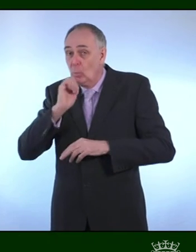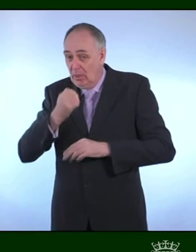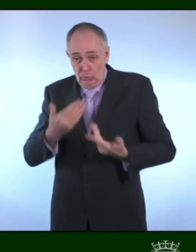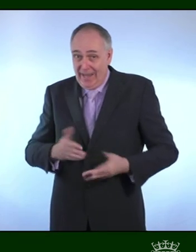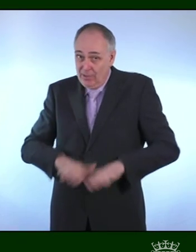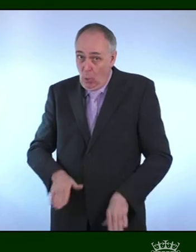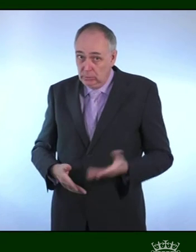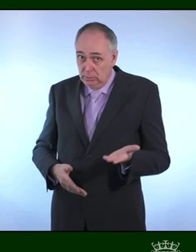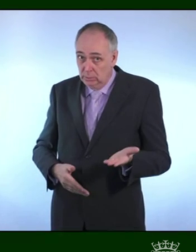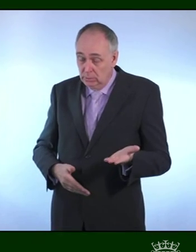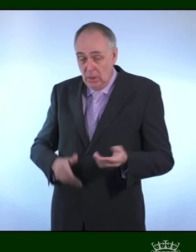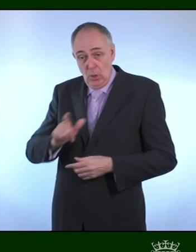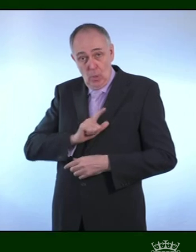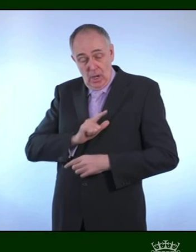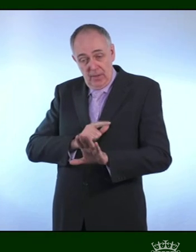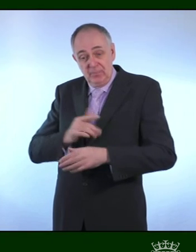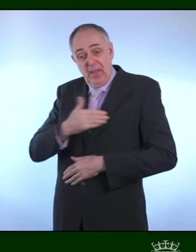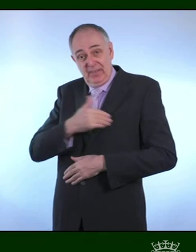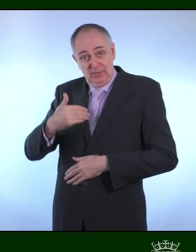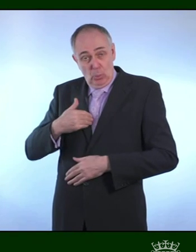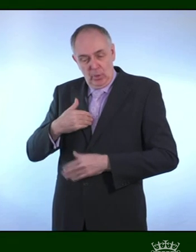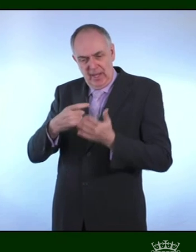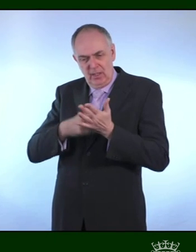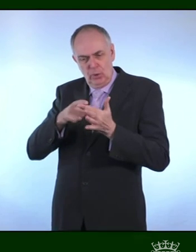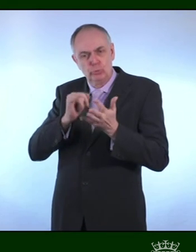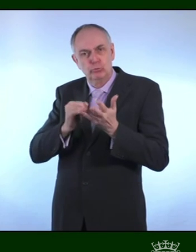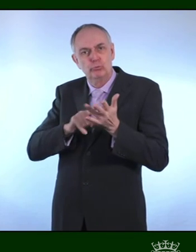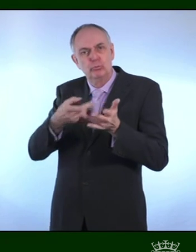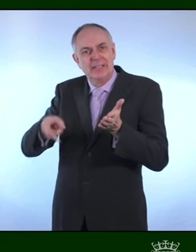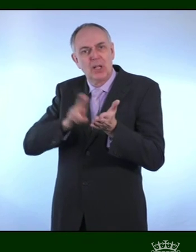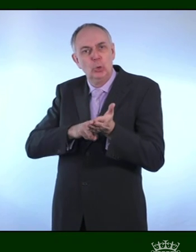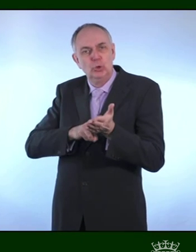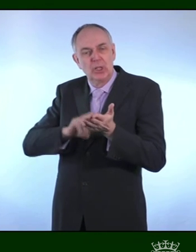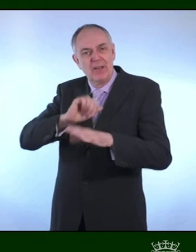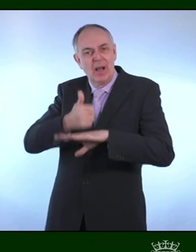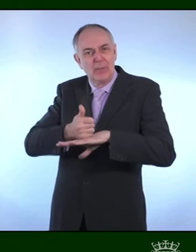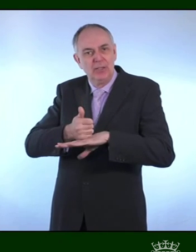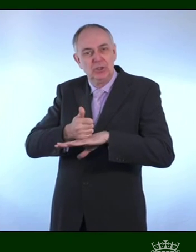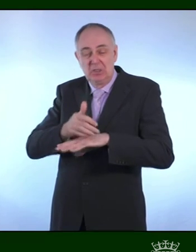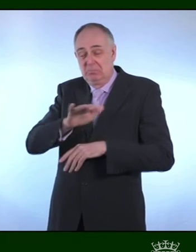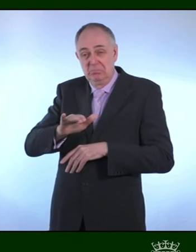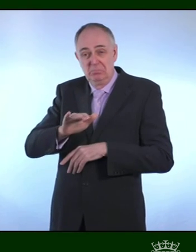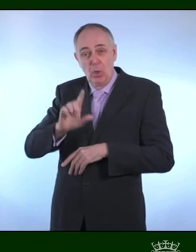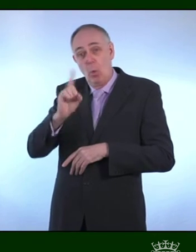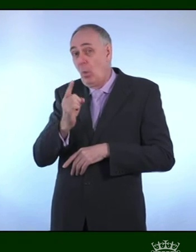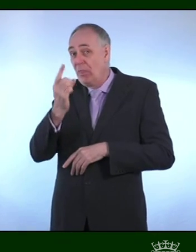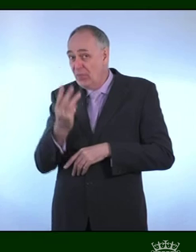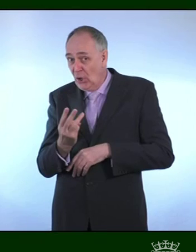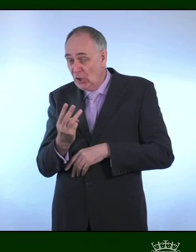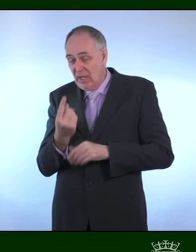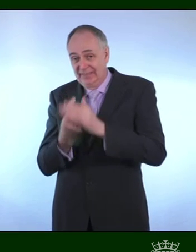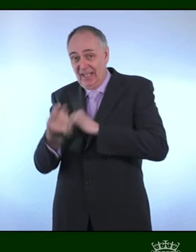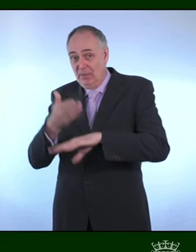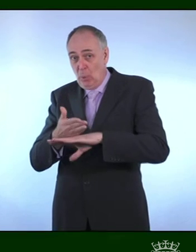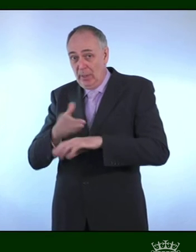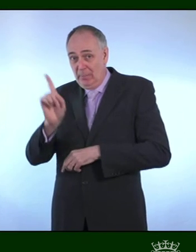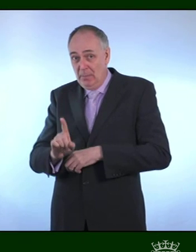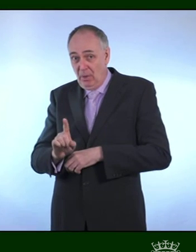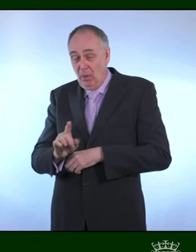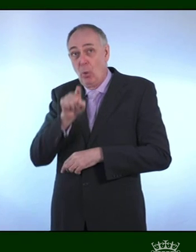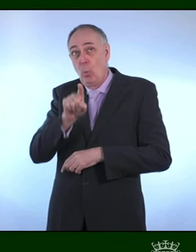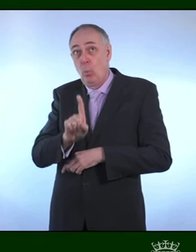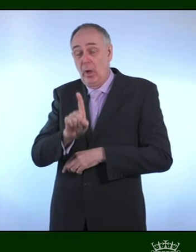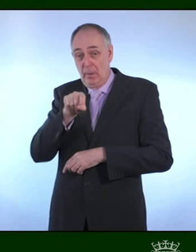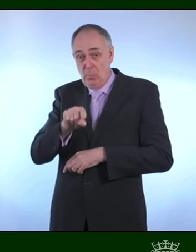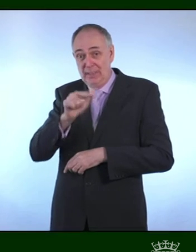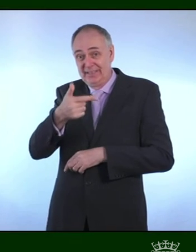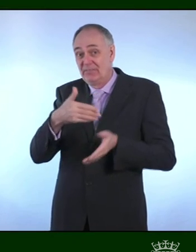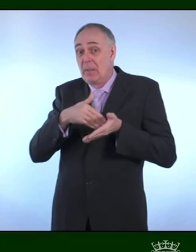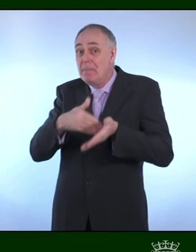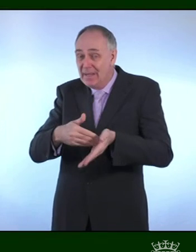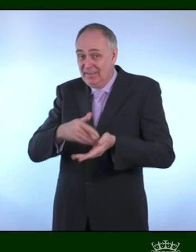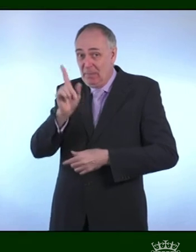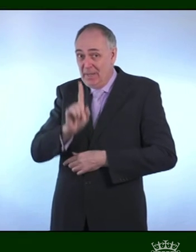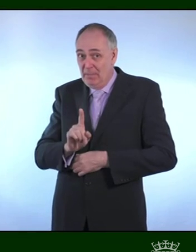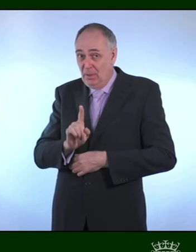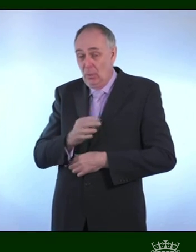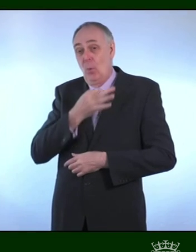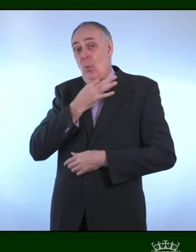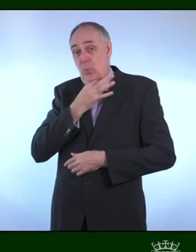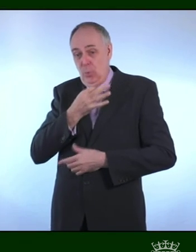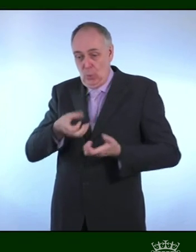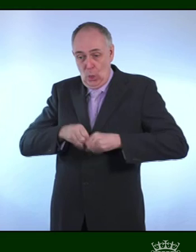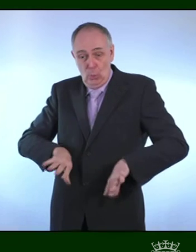This morning, the Resolution Foundation estimated that one in three people in self-employment—a total of 1.7 million workers—are now at risk of losing their income.